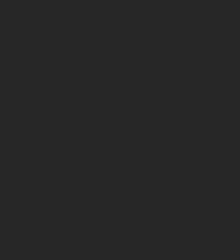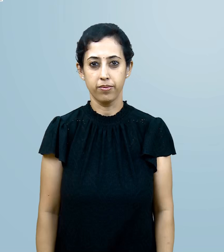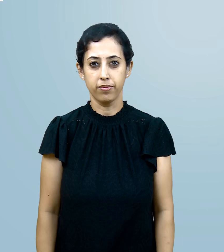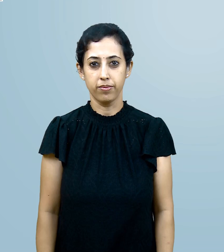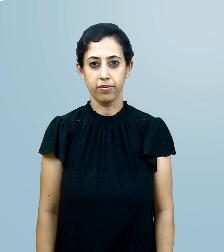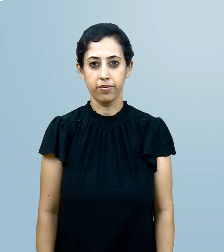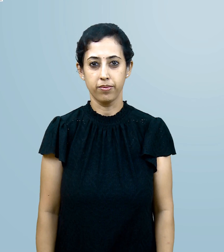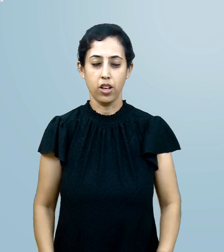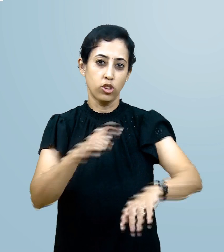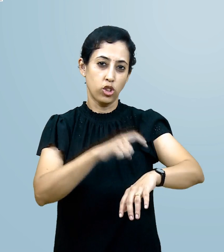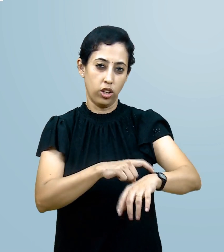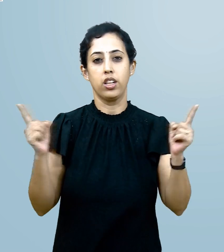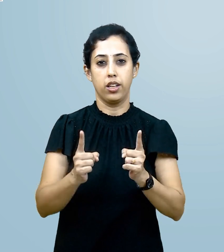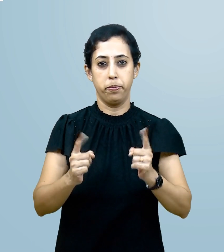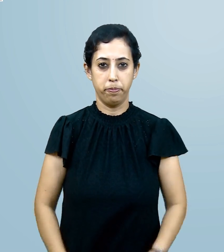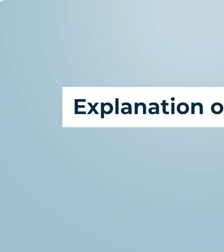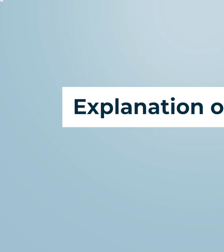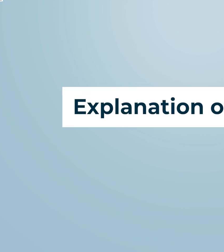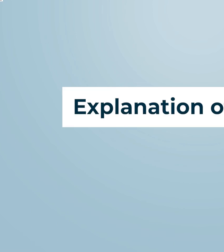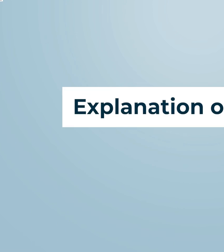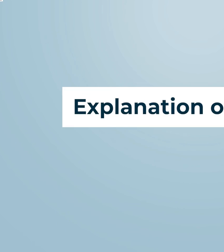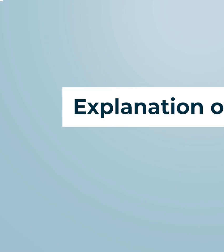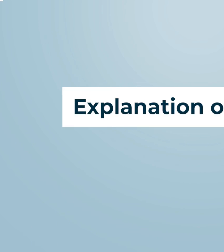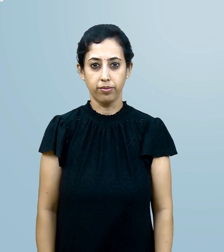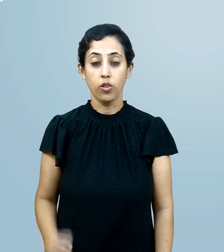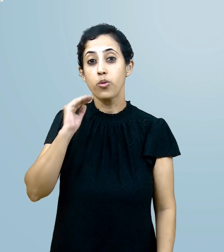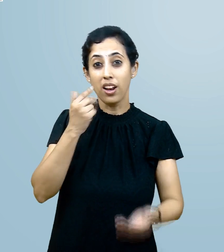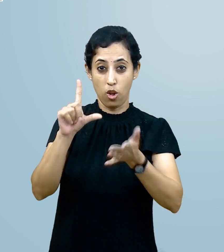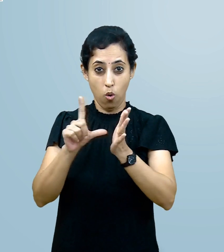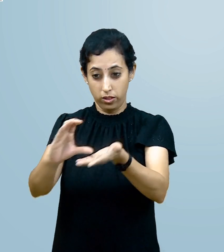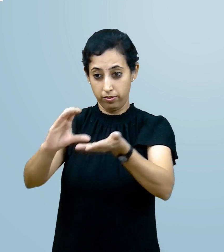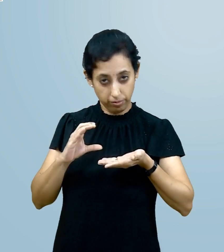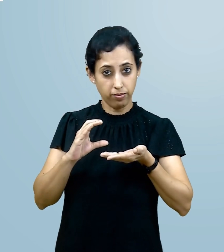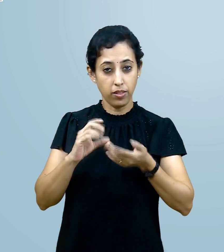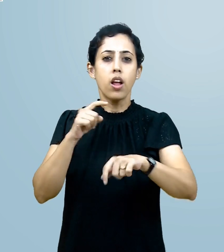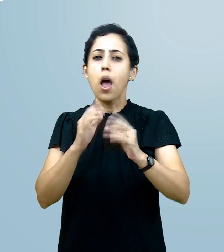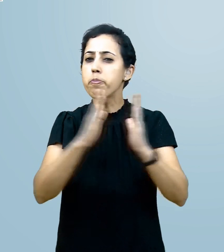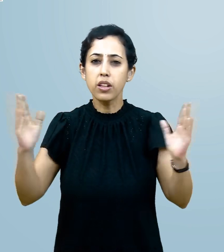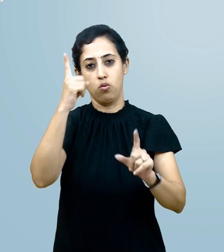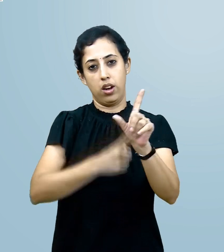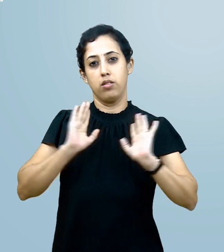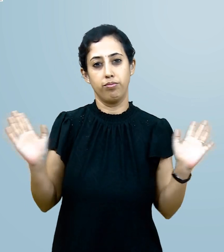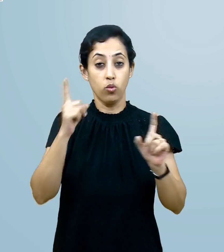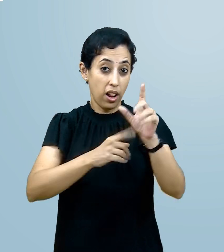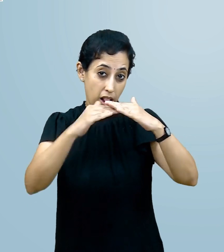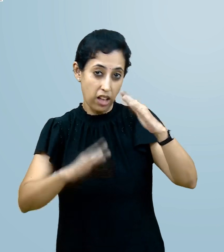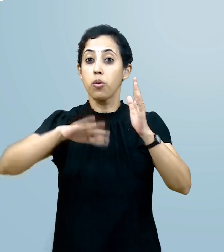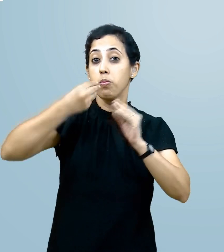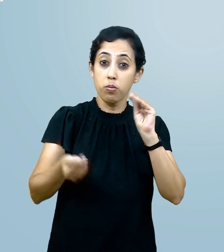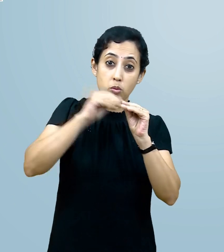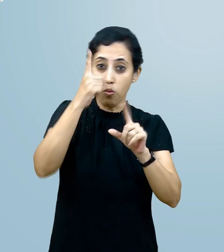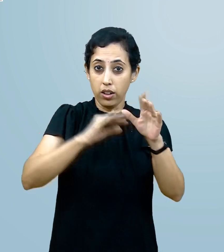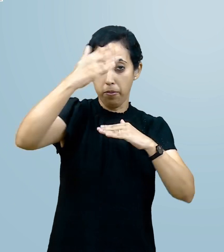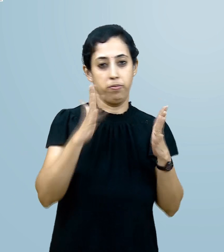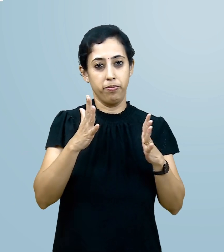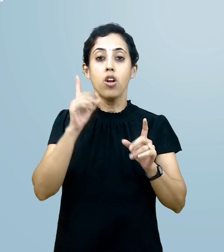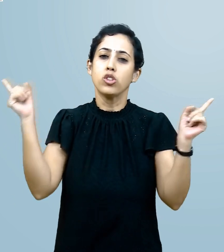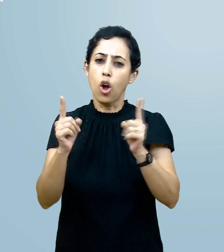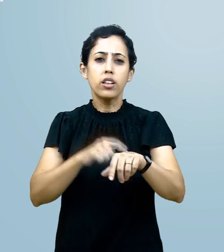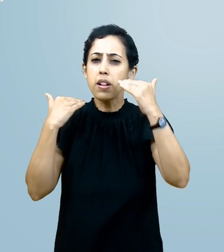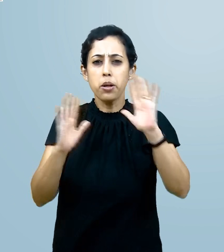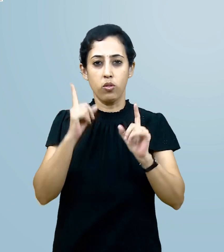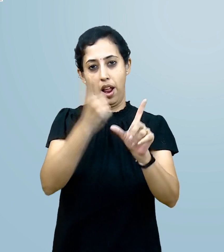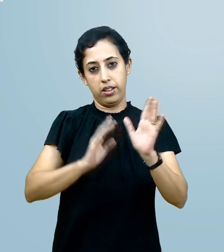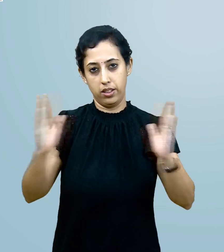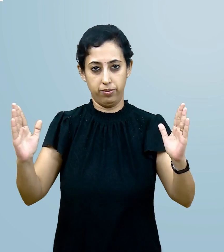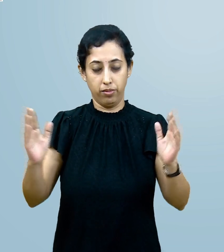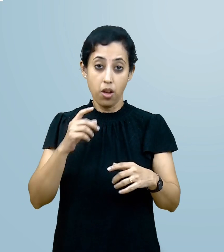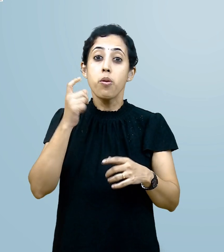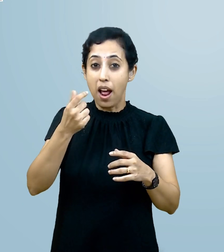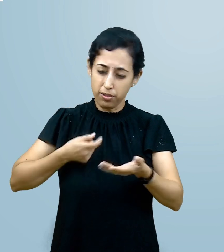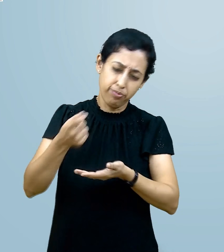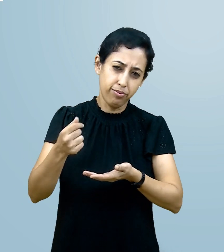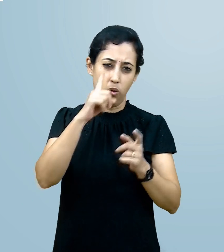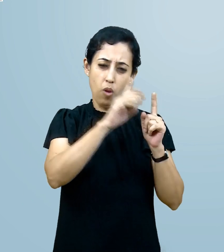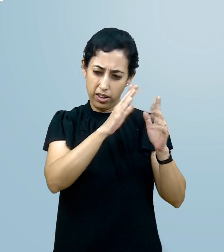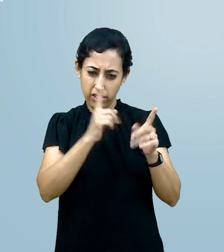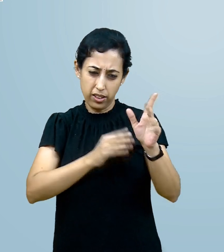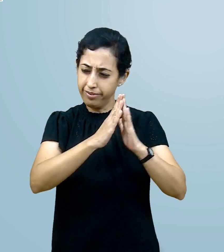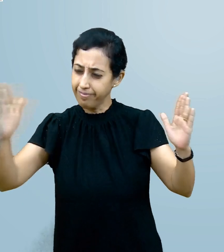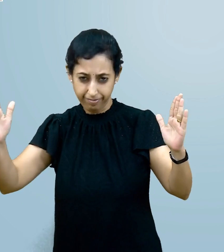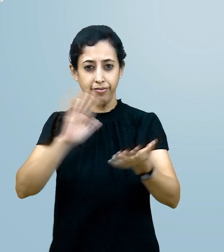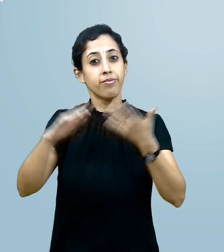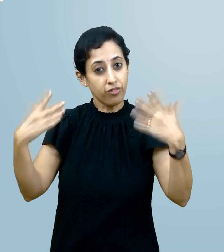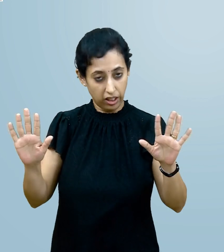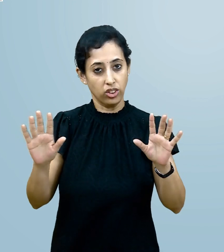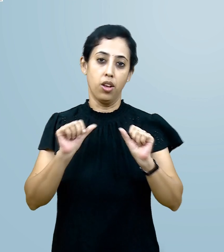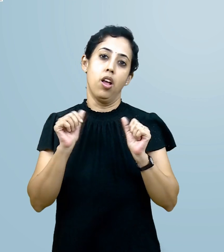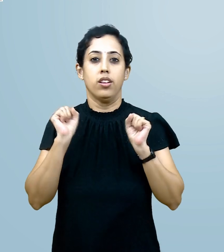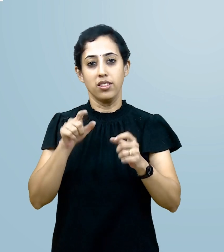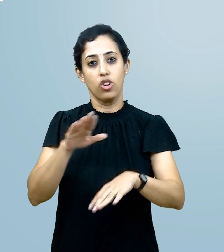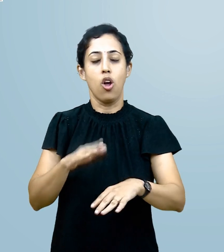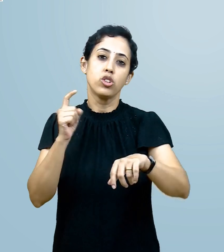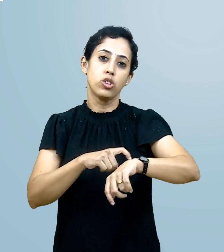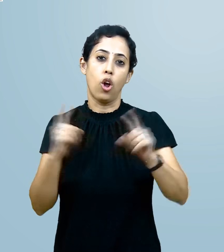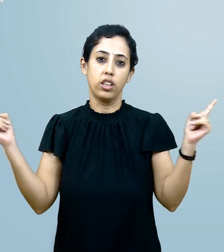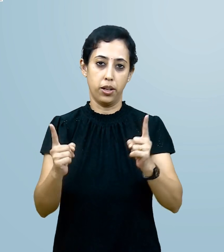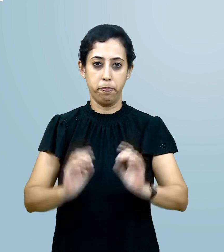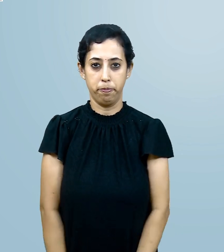Short term